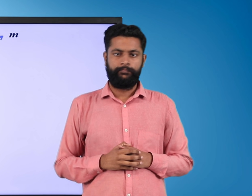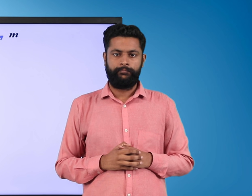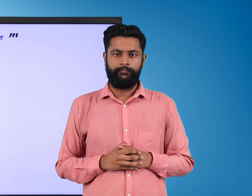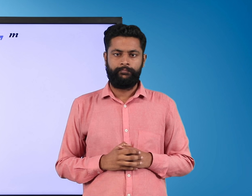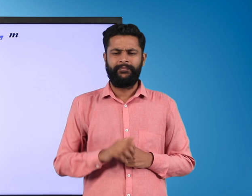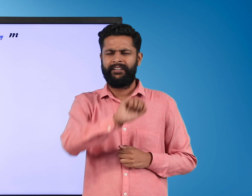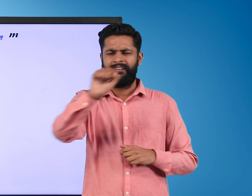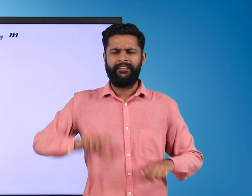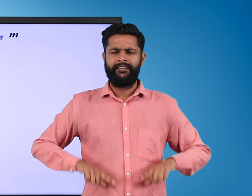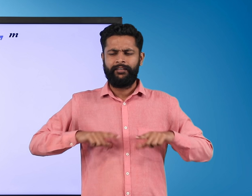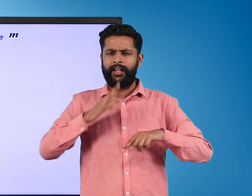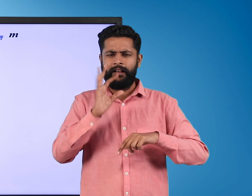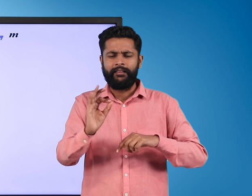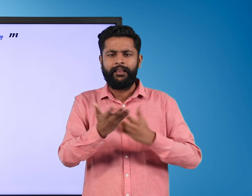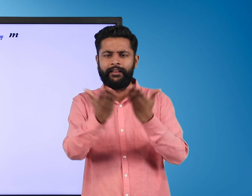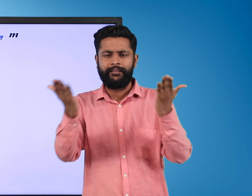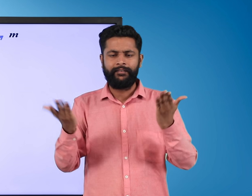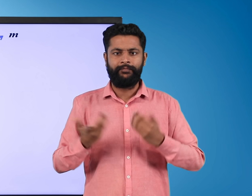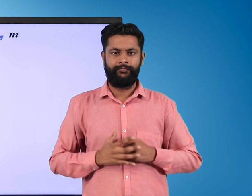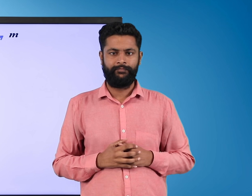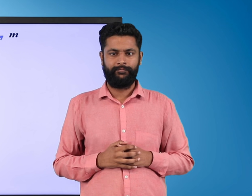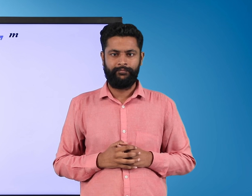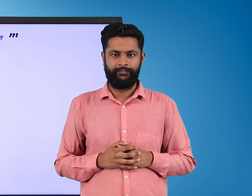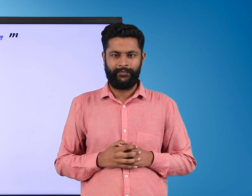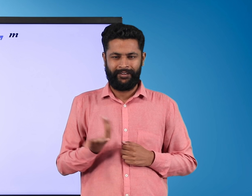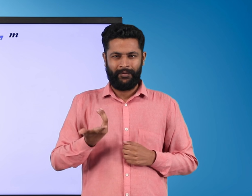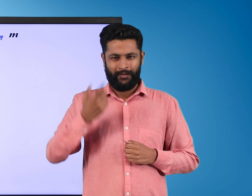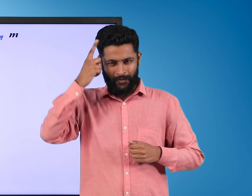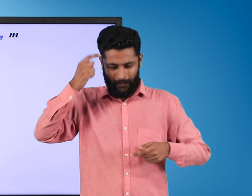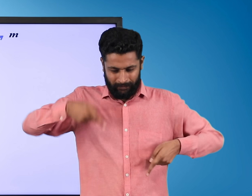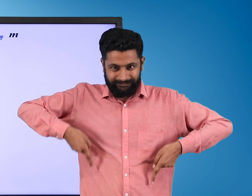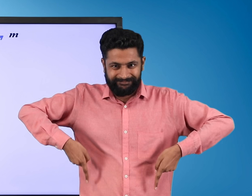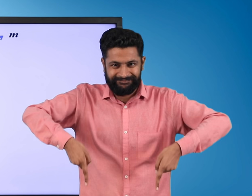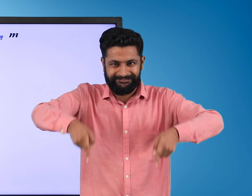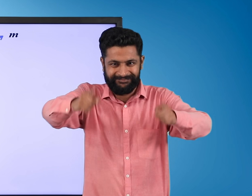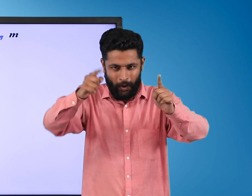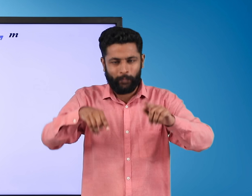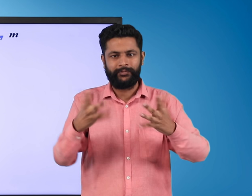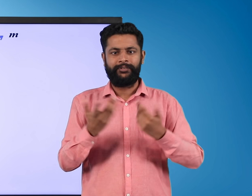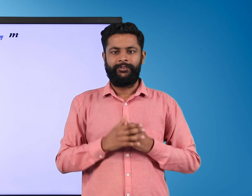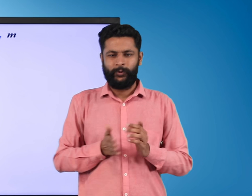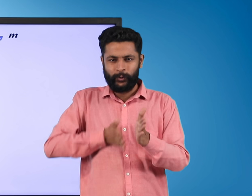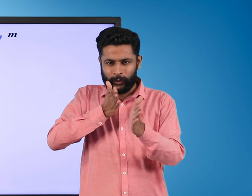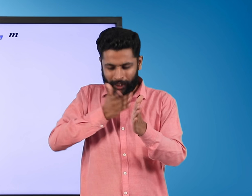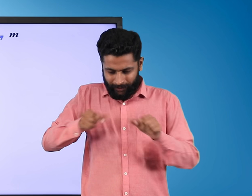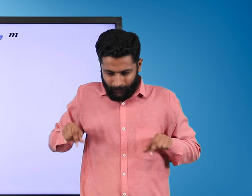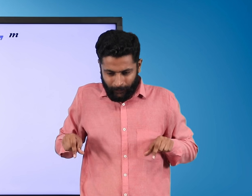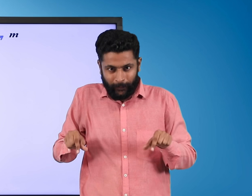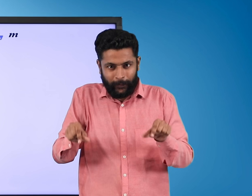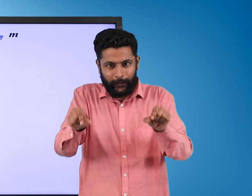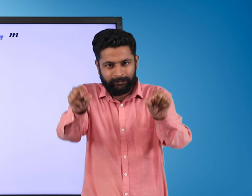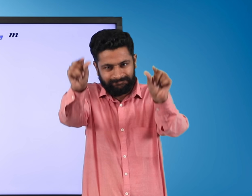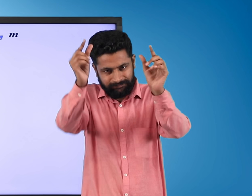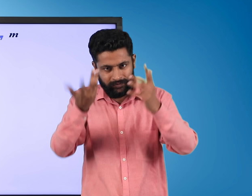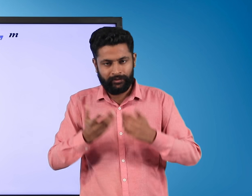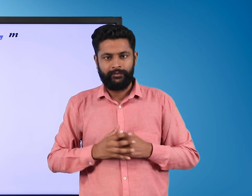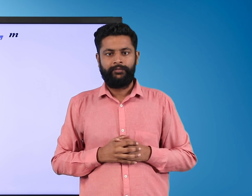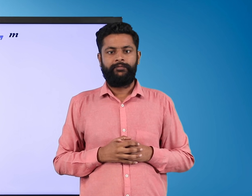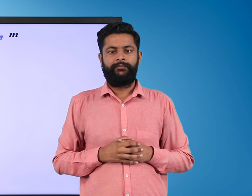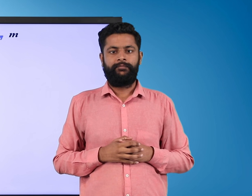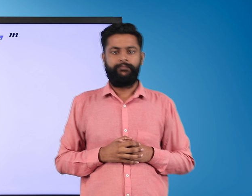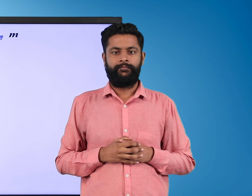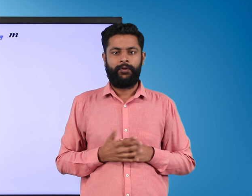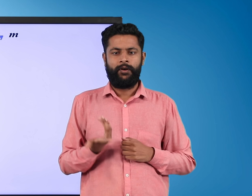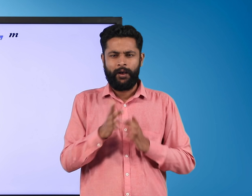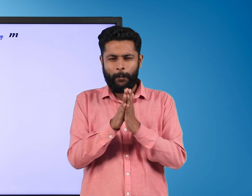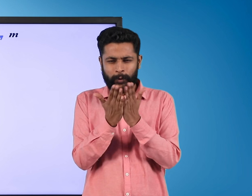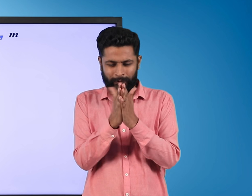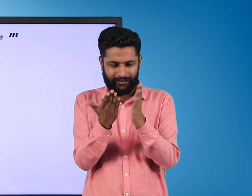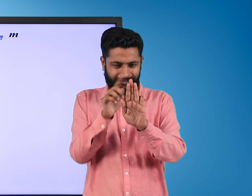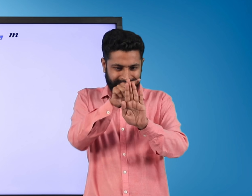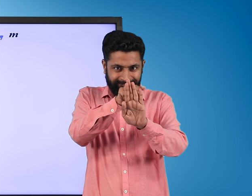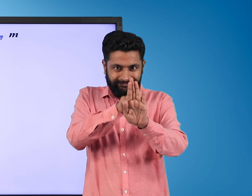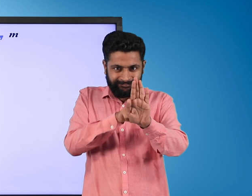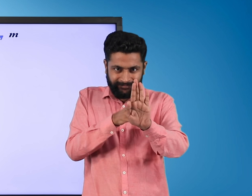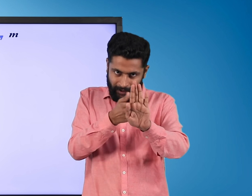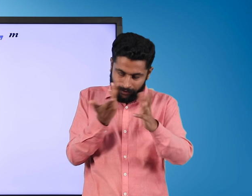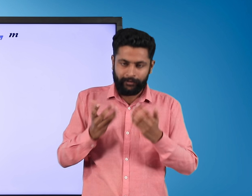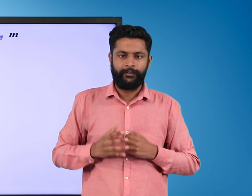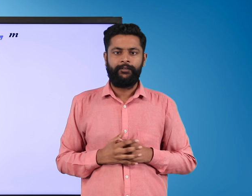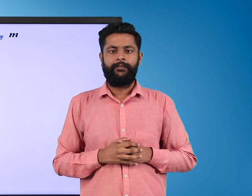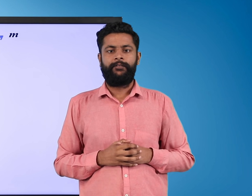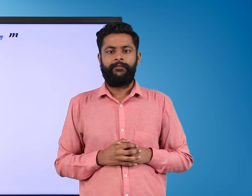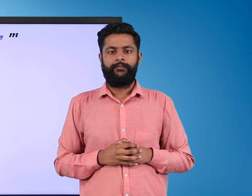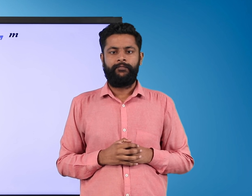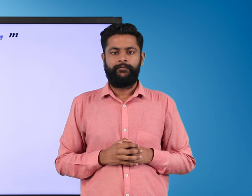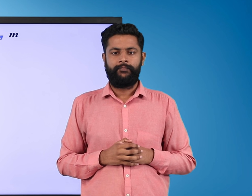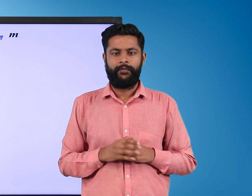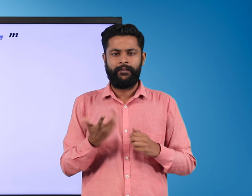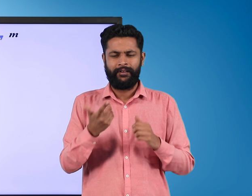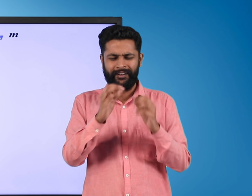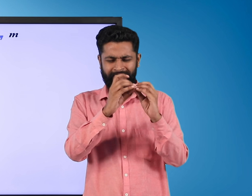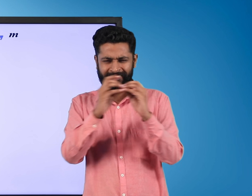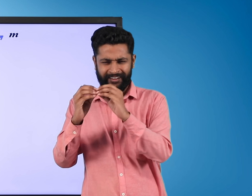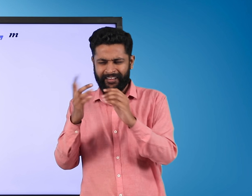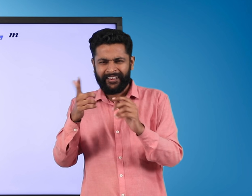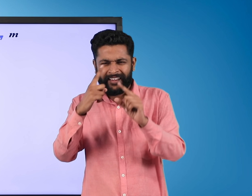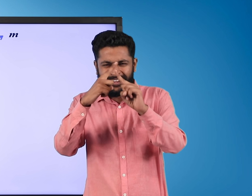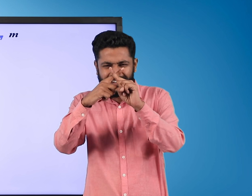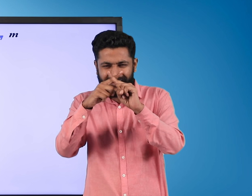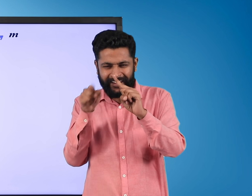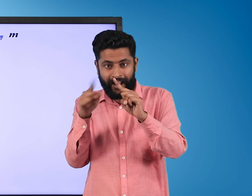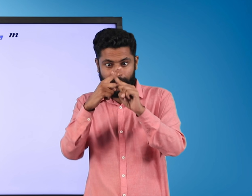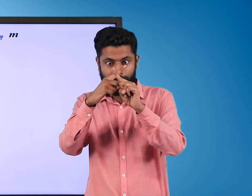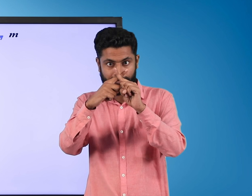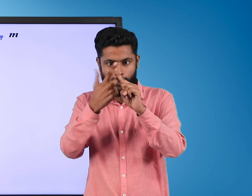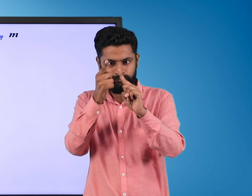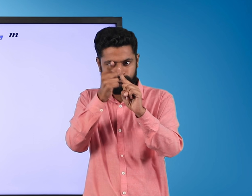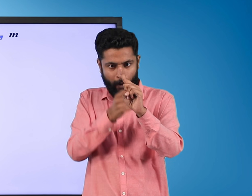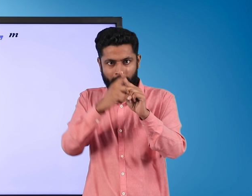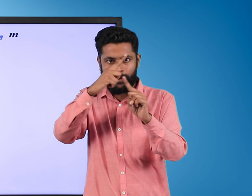Or in real life, we can see lines all around us Roads Railway tracks Edges of your notebook The letter X of English alphabets